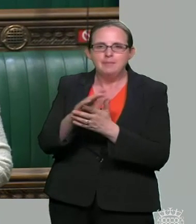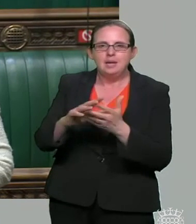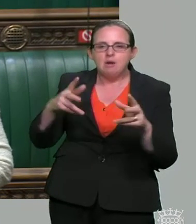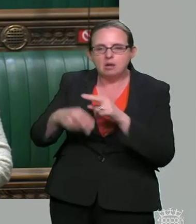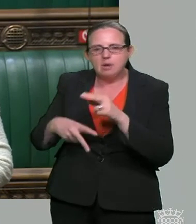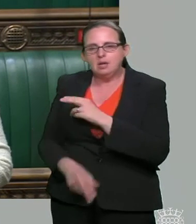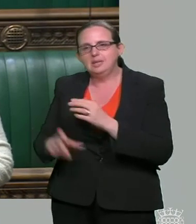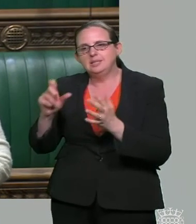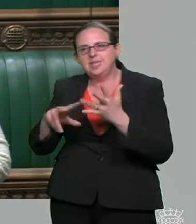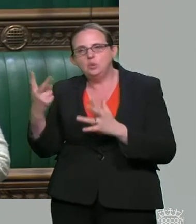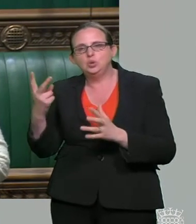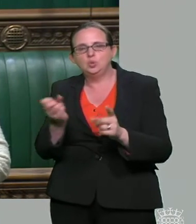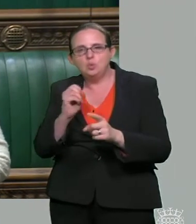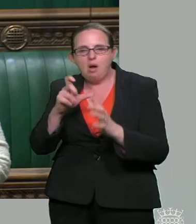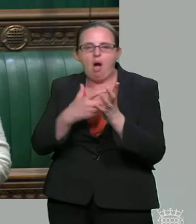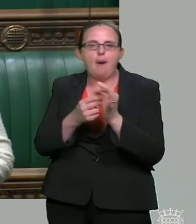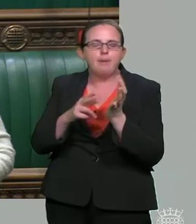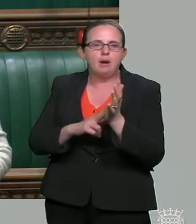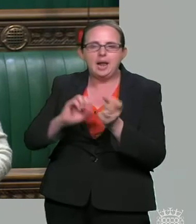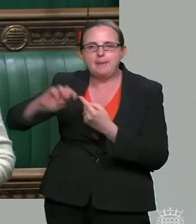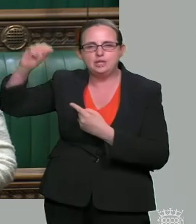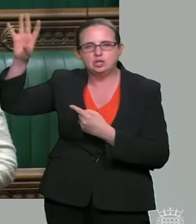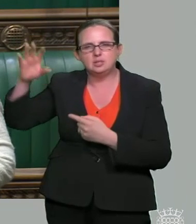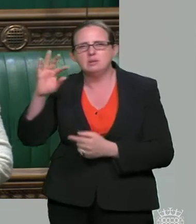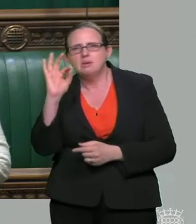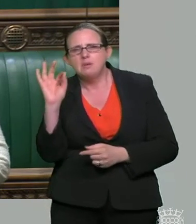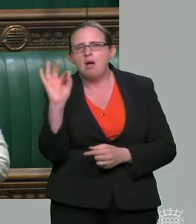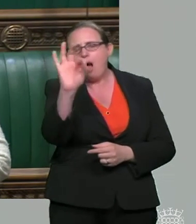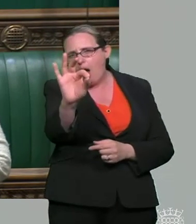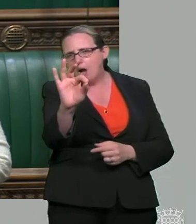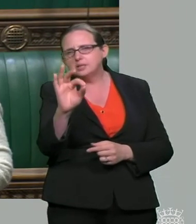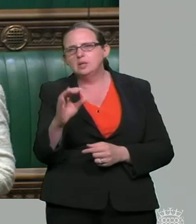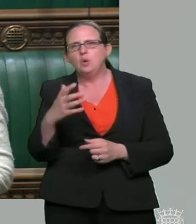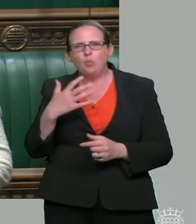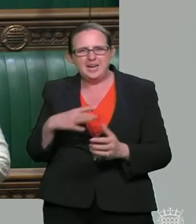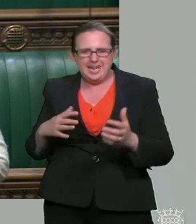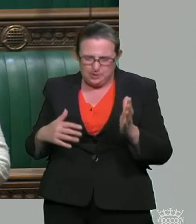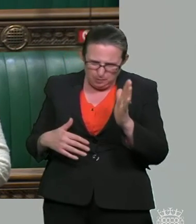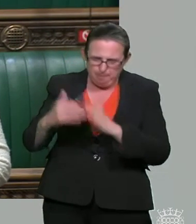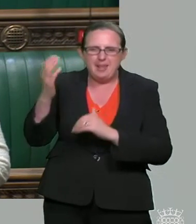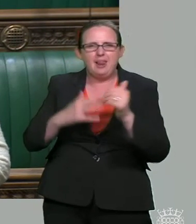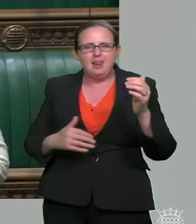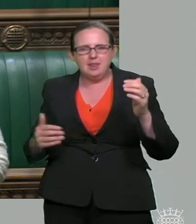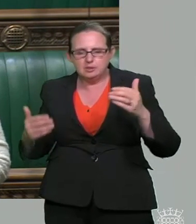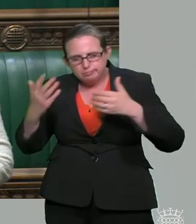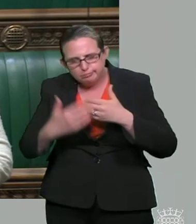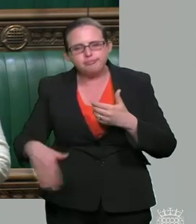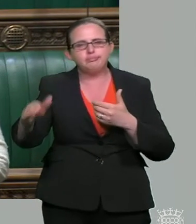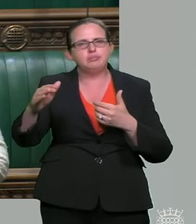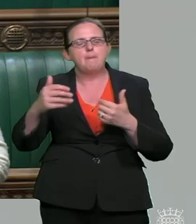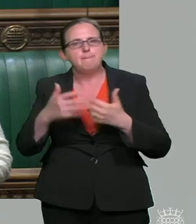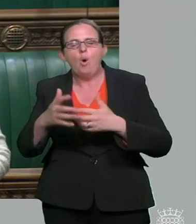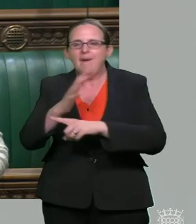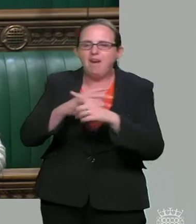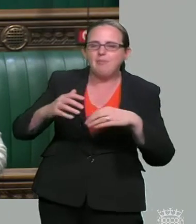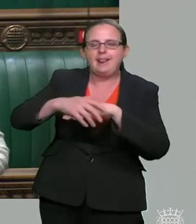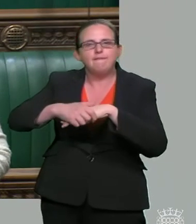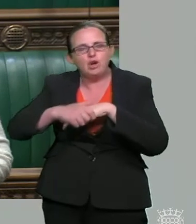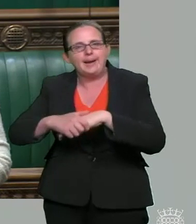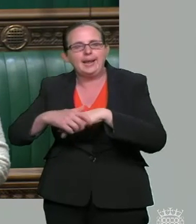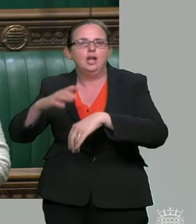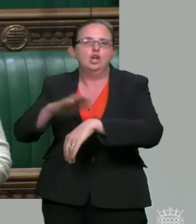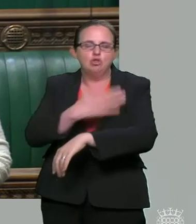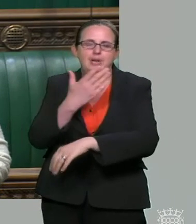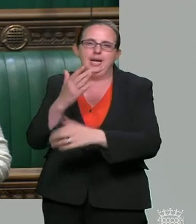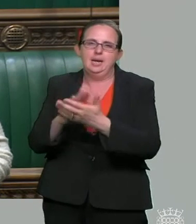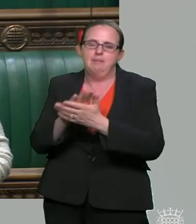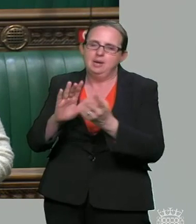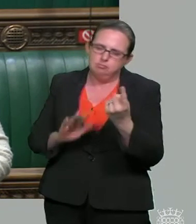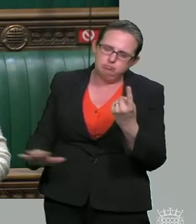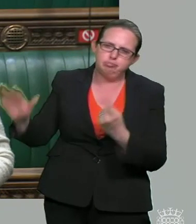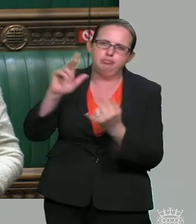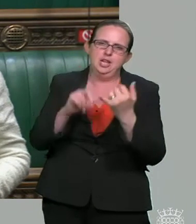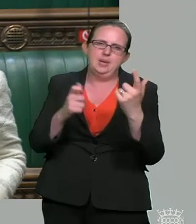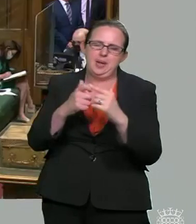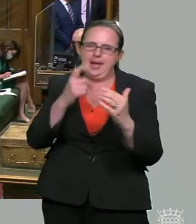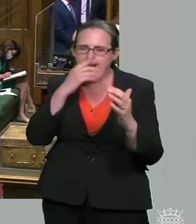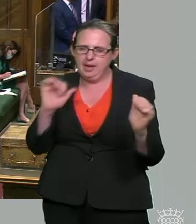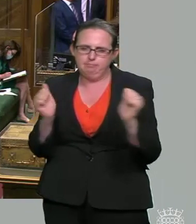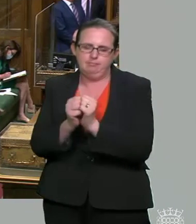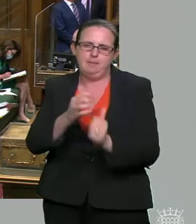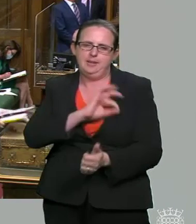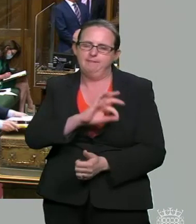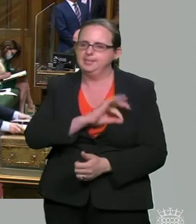Does my right honourable Friend agree that we need to build back better in a green way and in a way that levels up all parts of the United Kingdom?